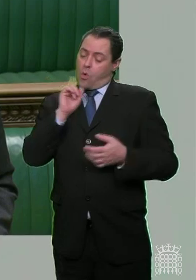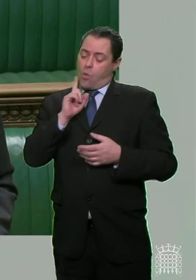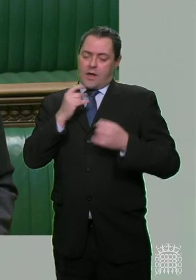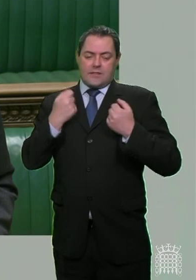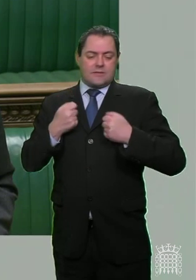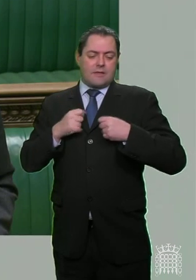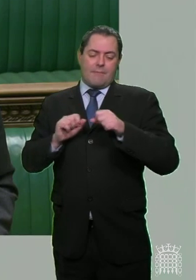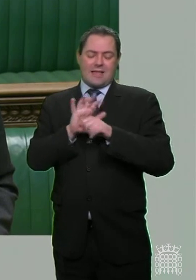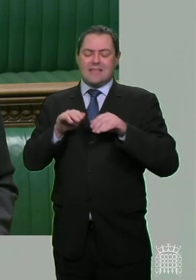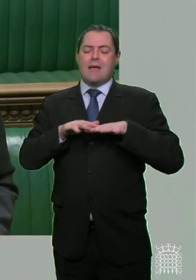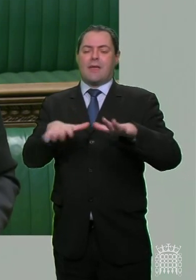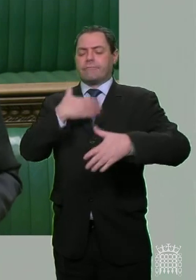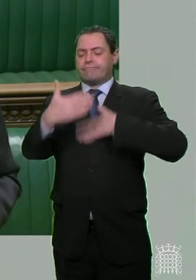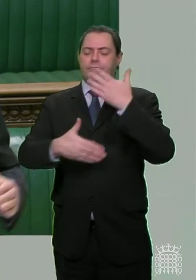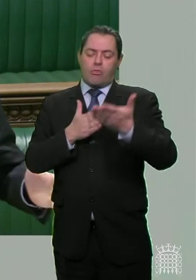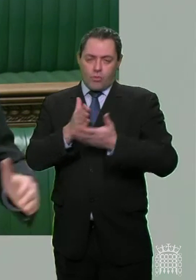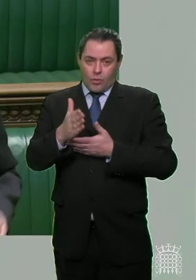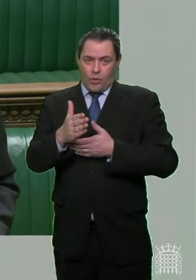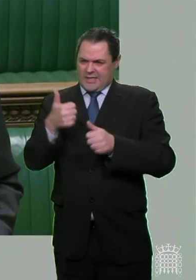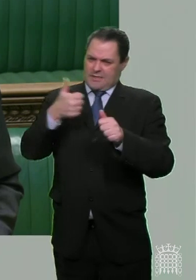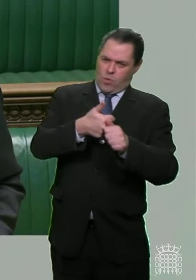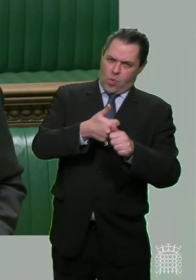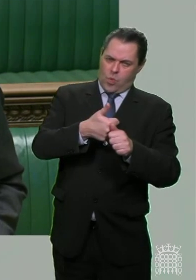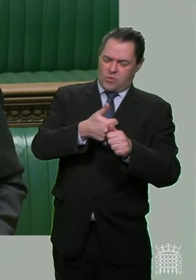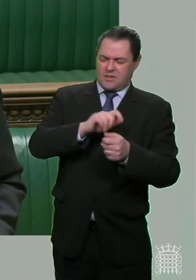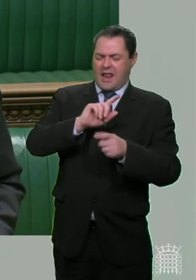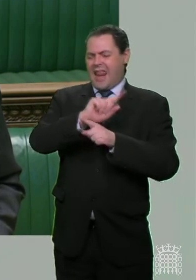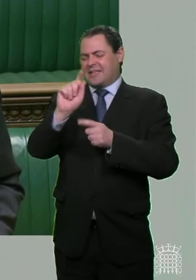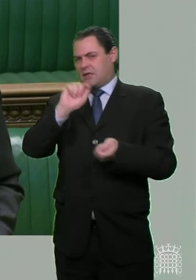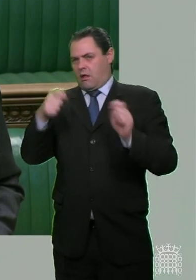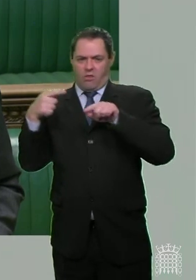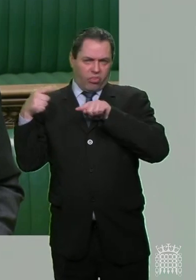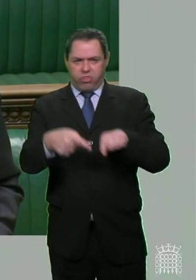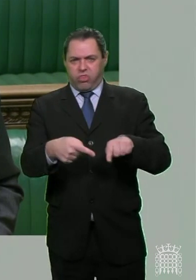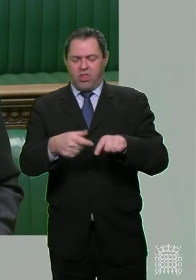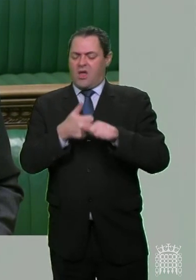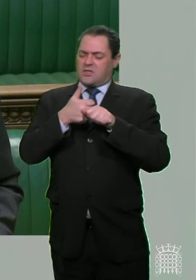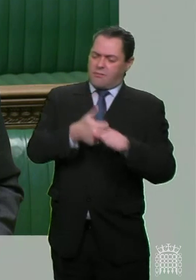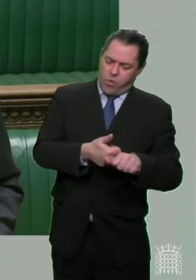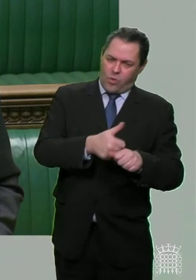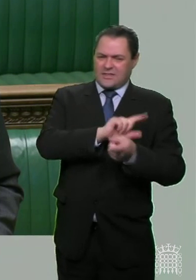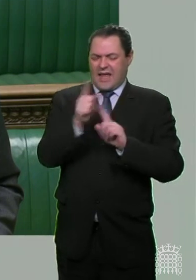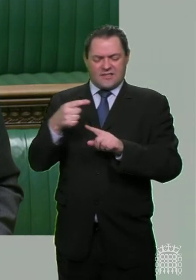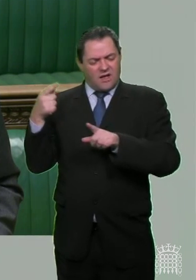Throughout this pandemic, it has been the habit of the Opposition first to support one approach and then to attack it and to twist and to turn.